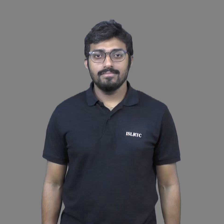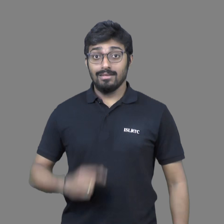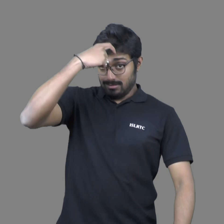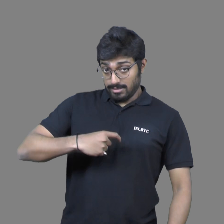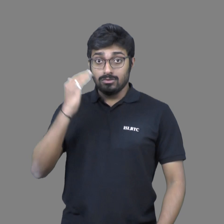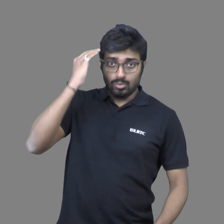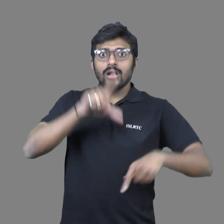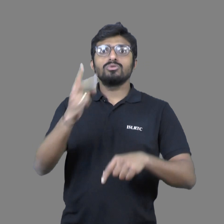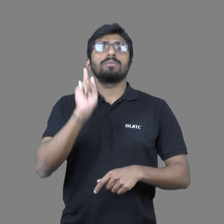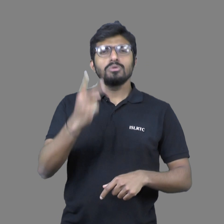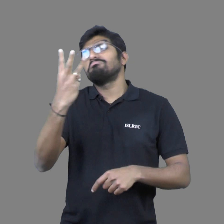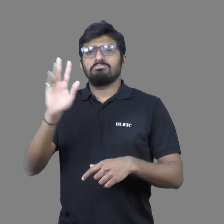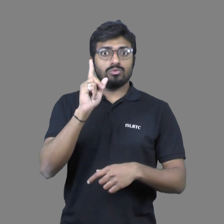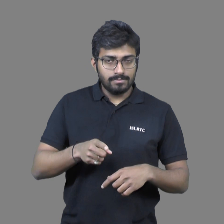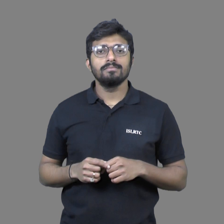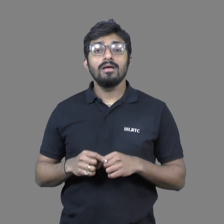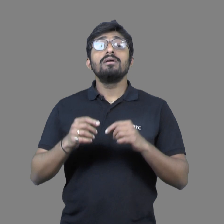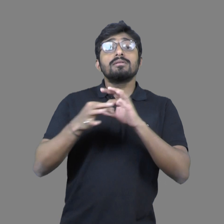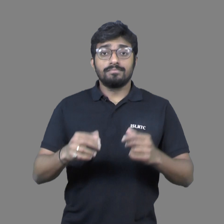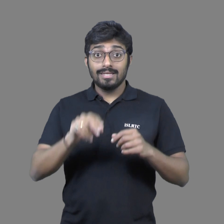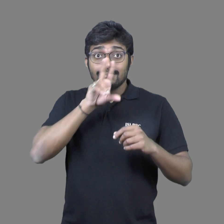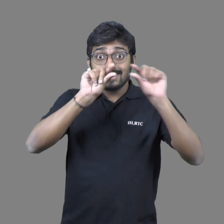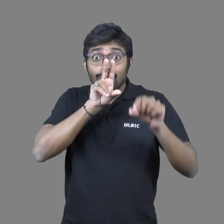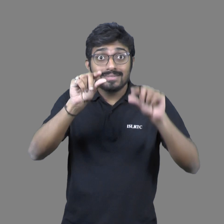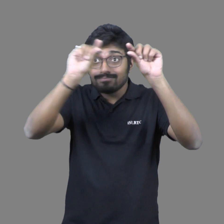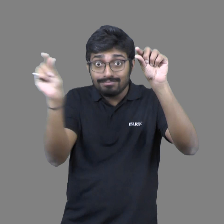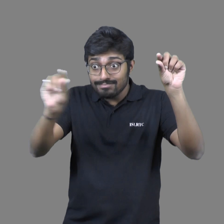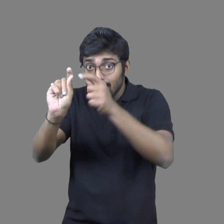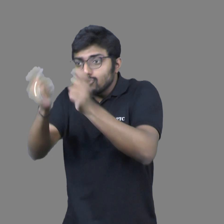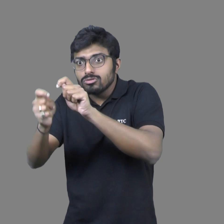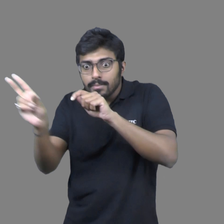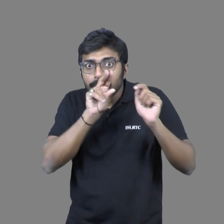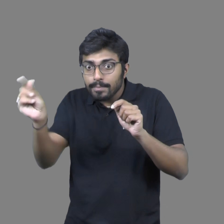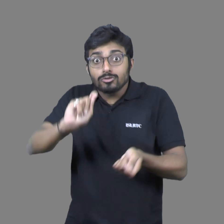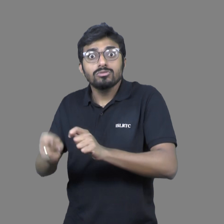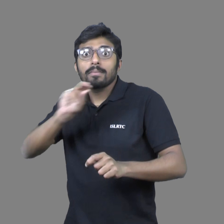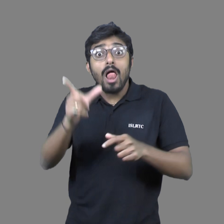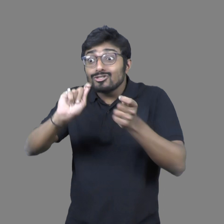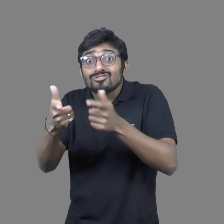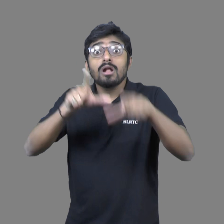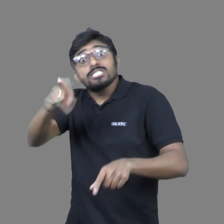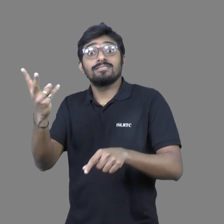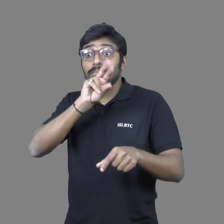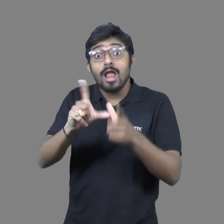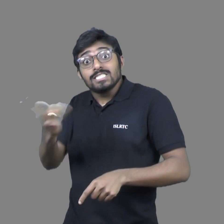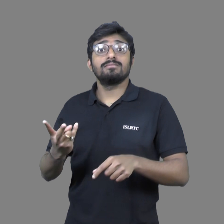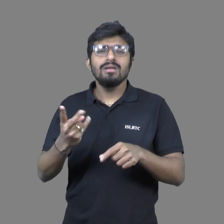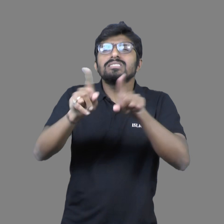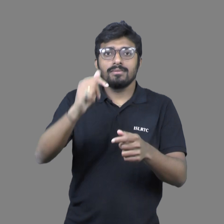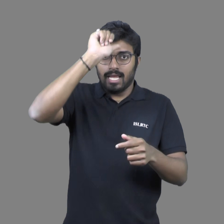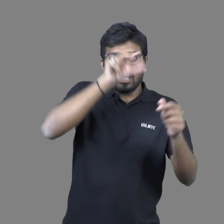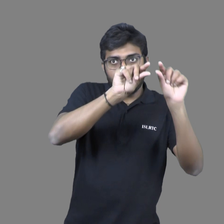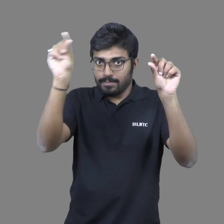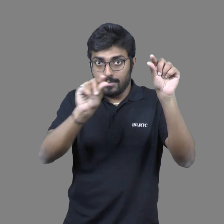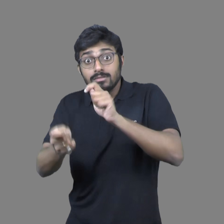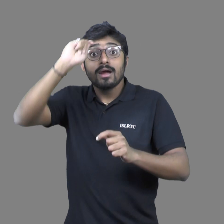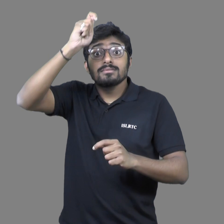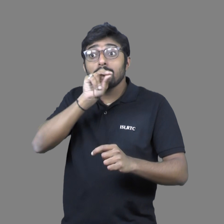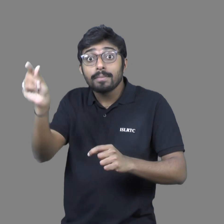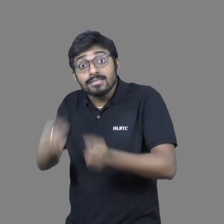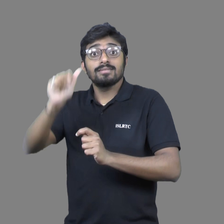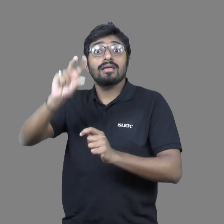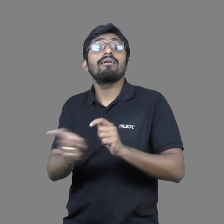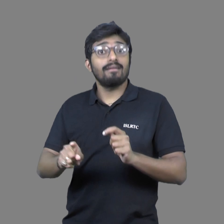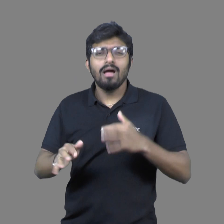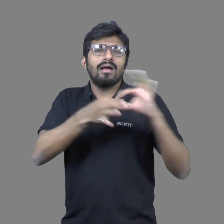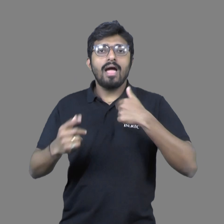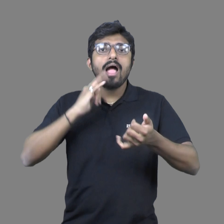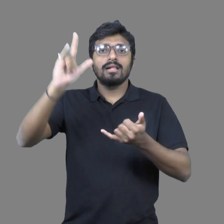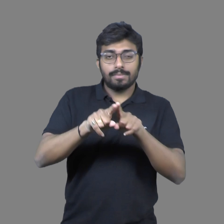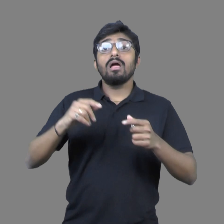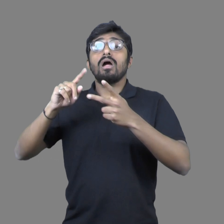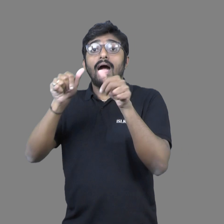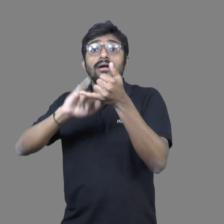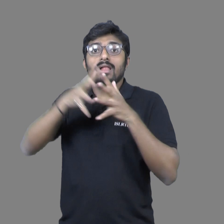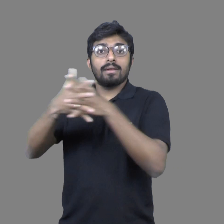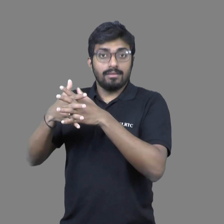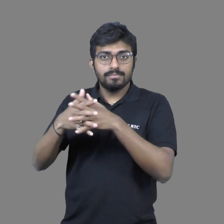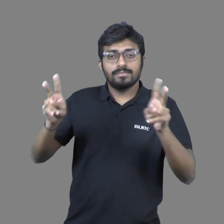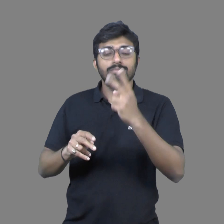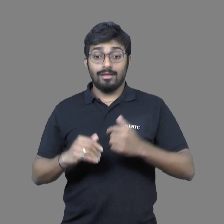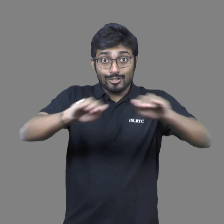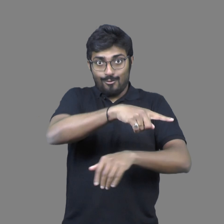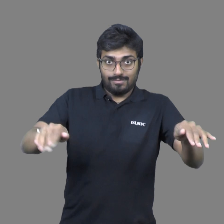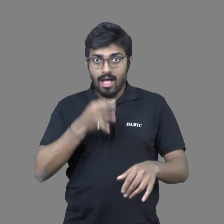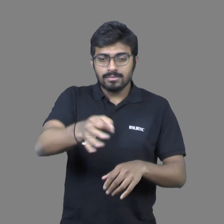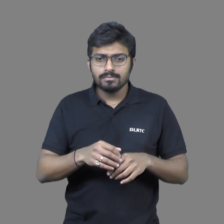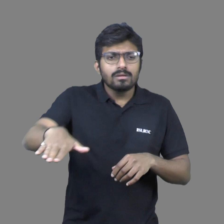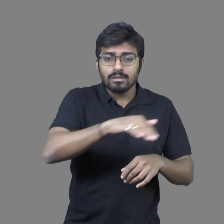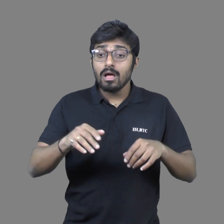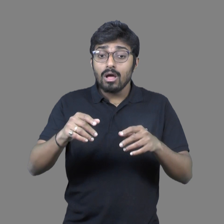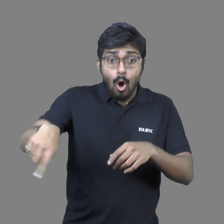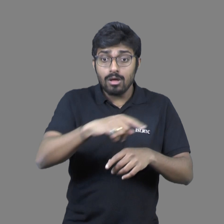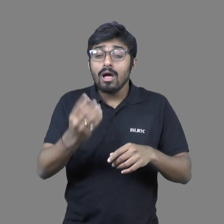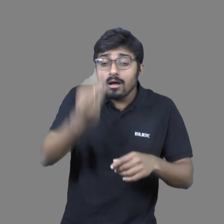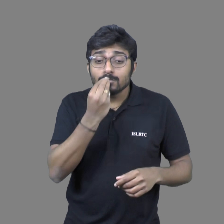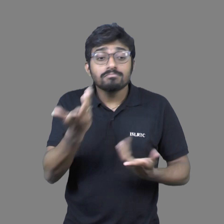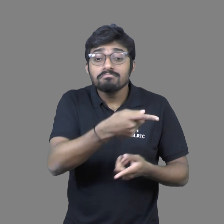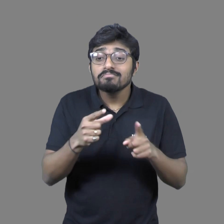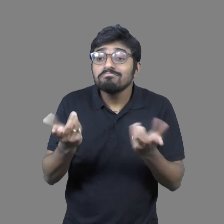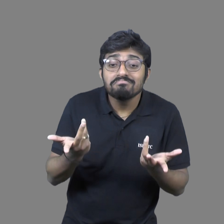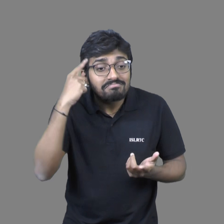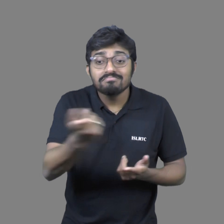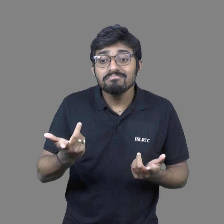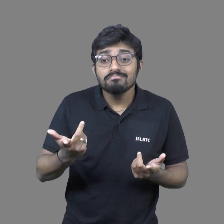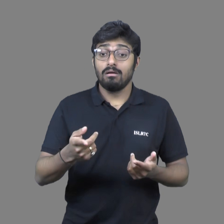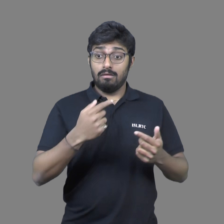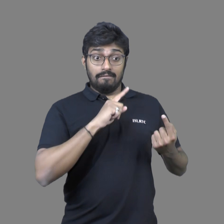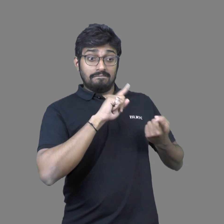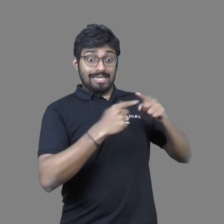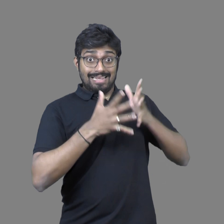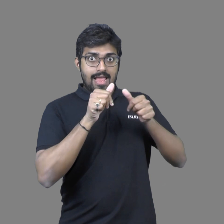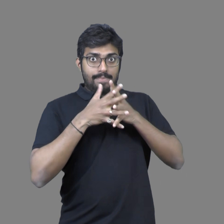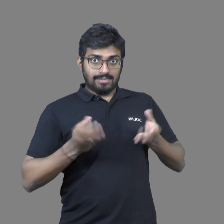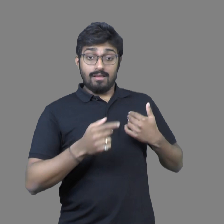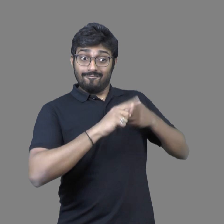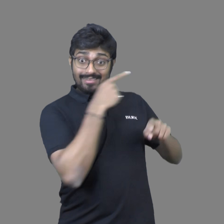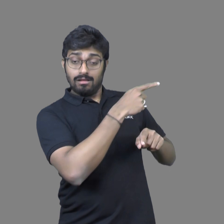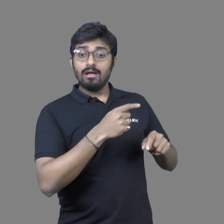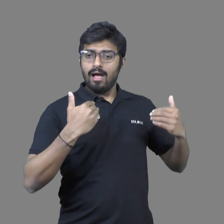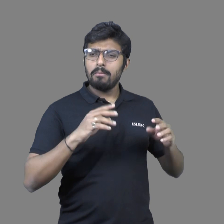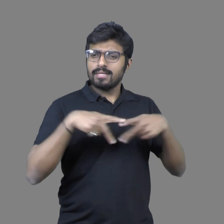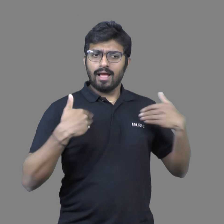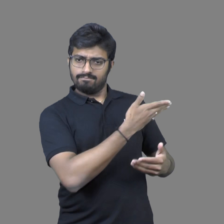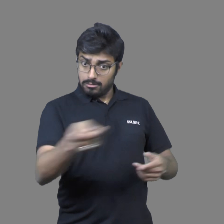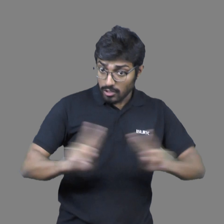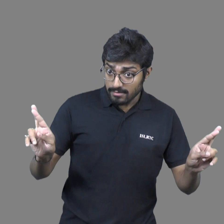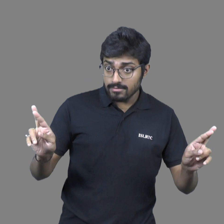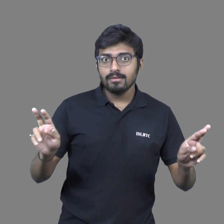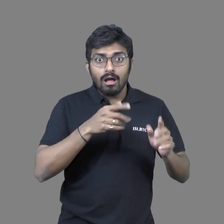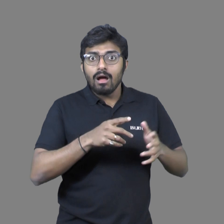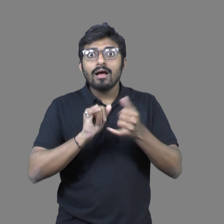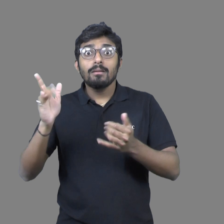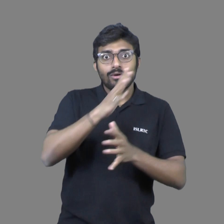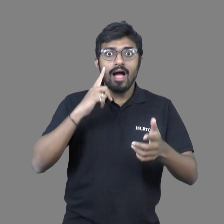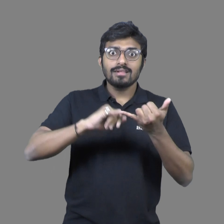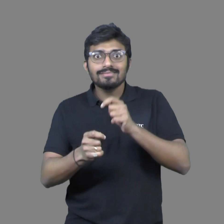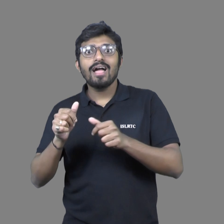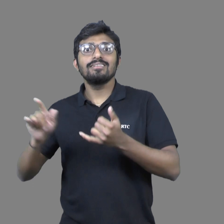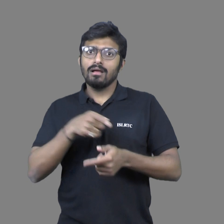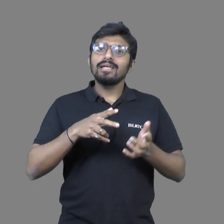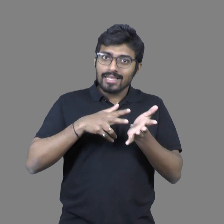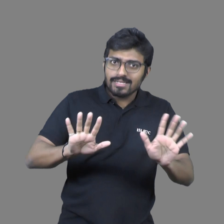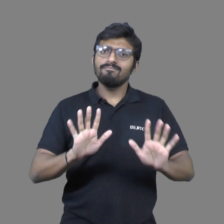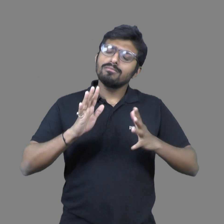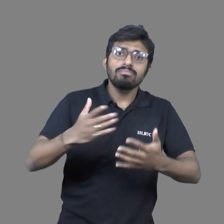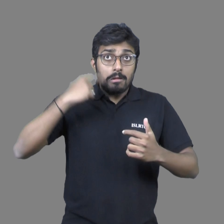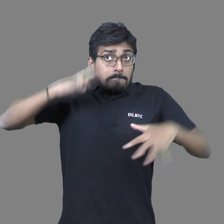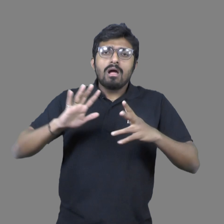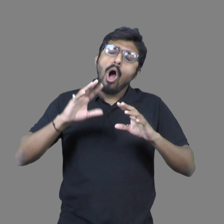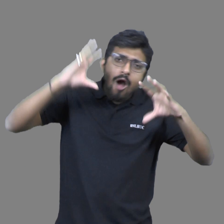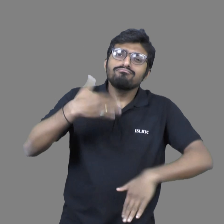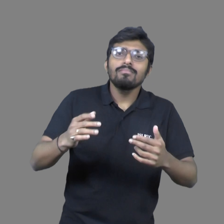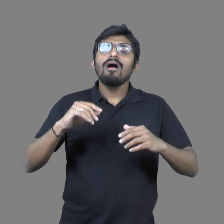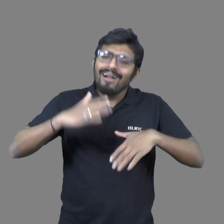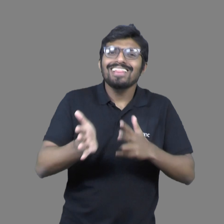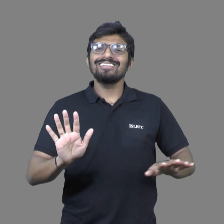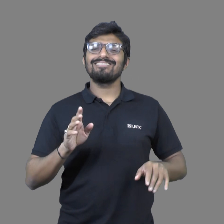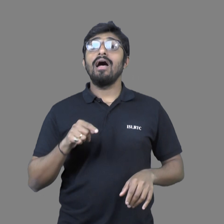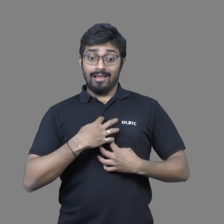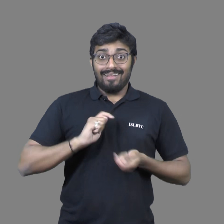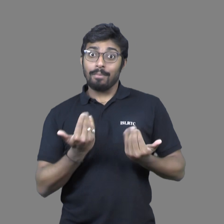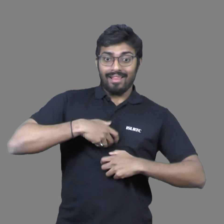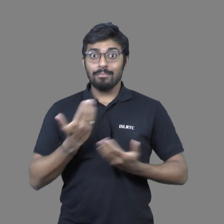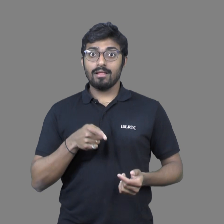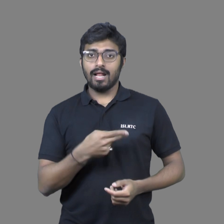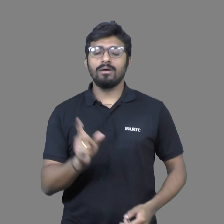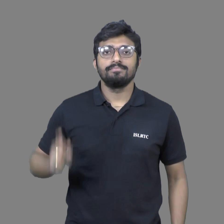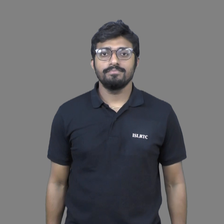Code-switching